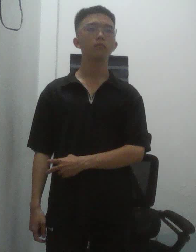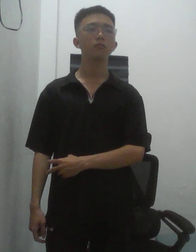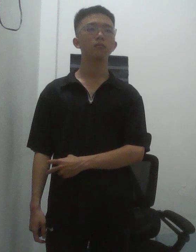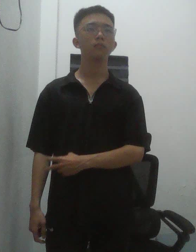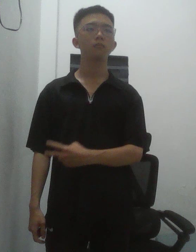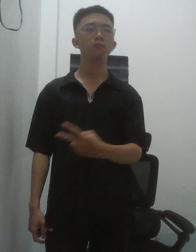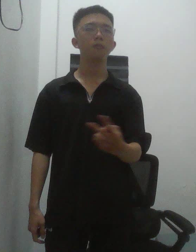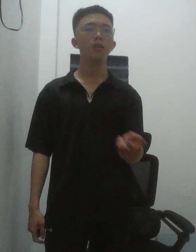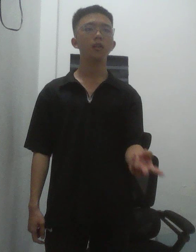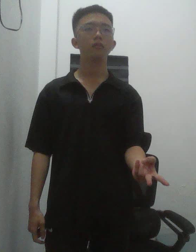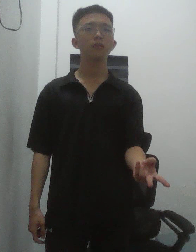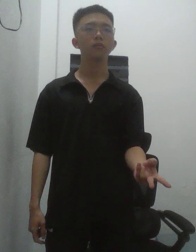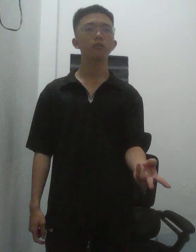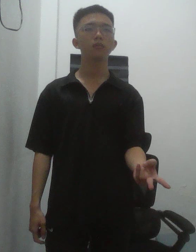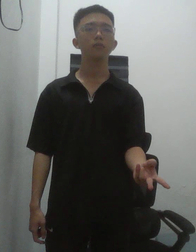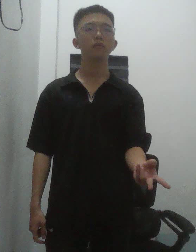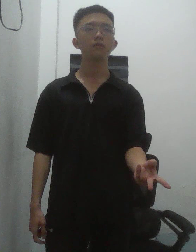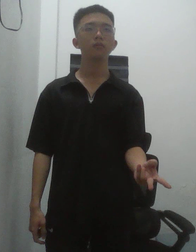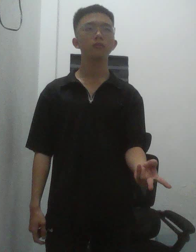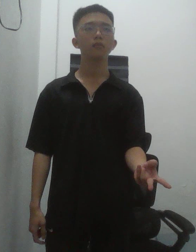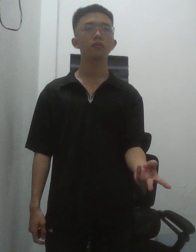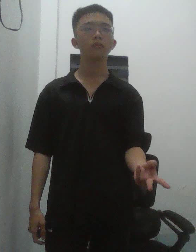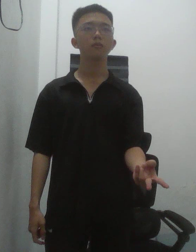it